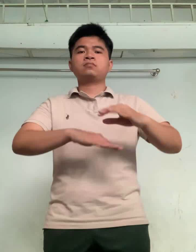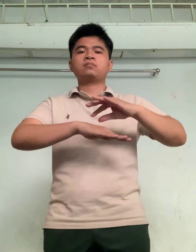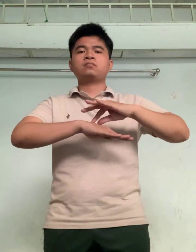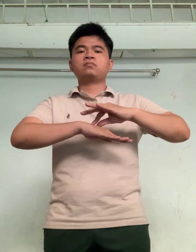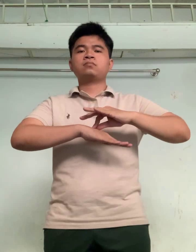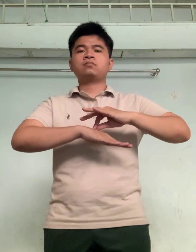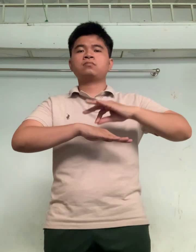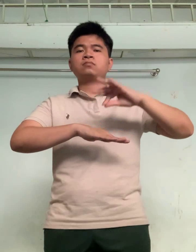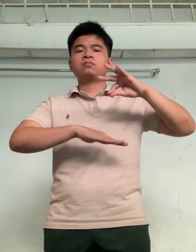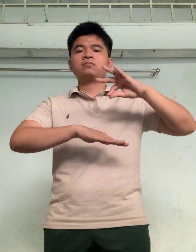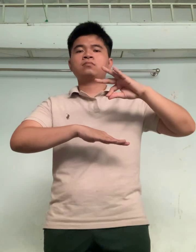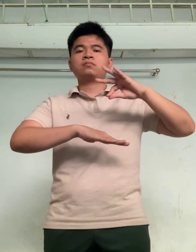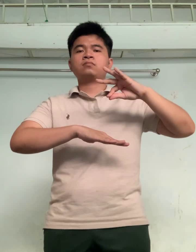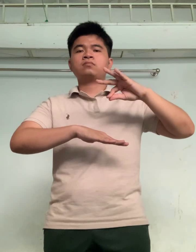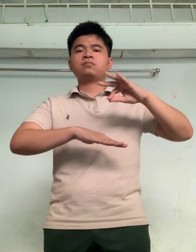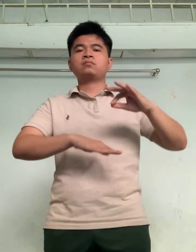tuan